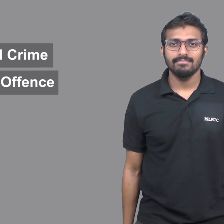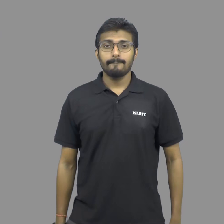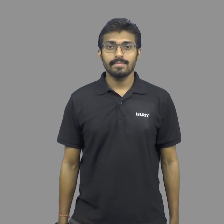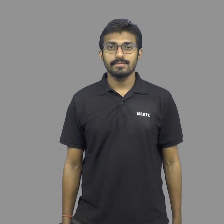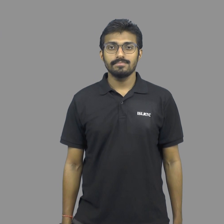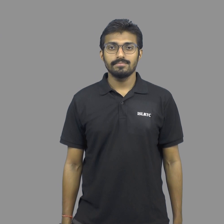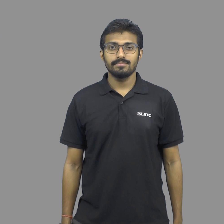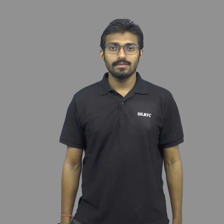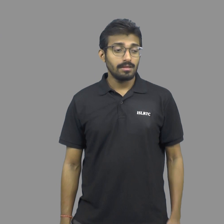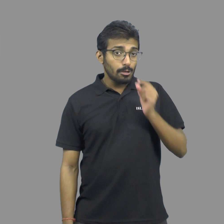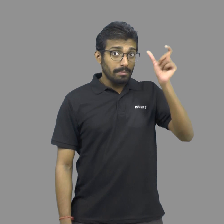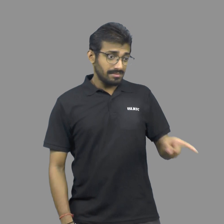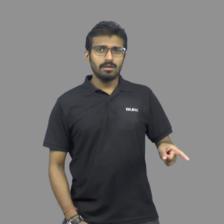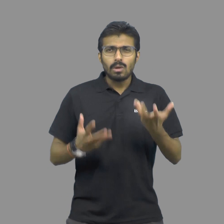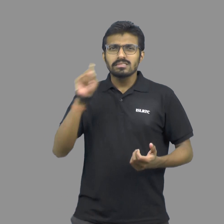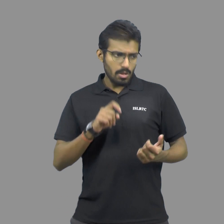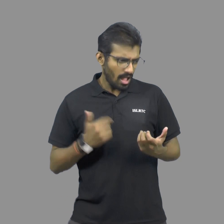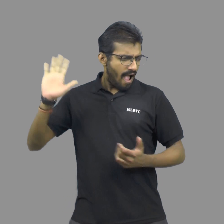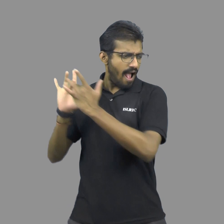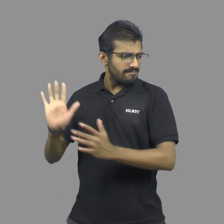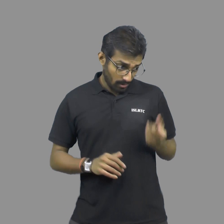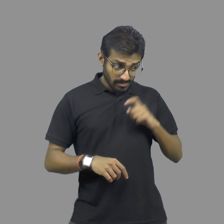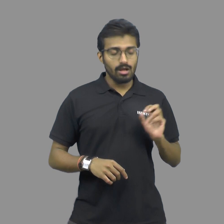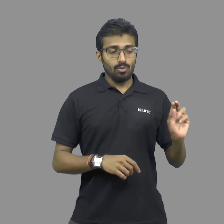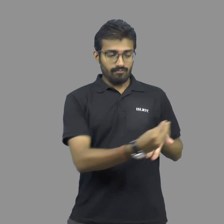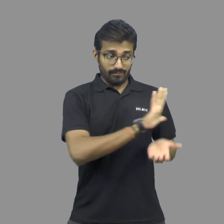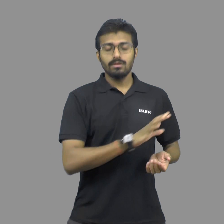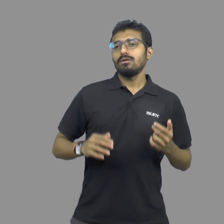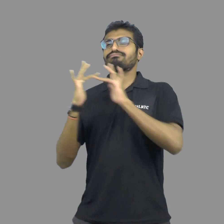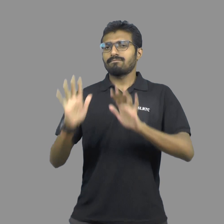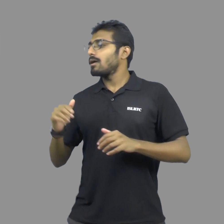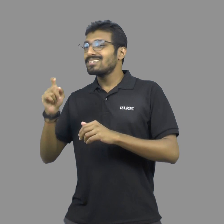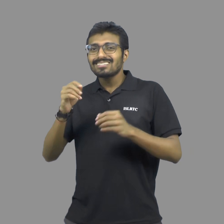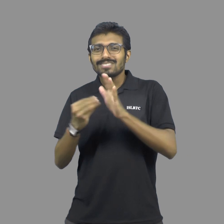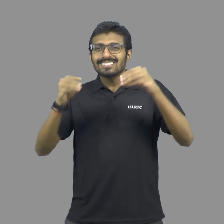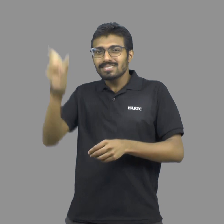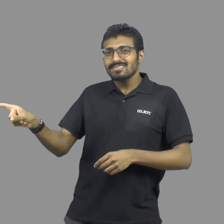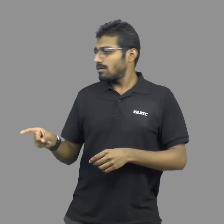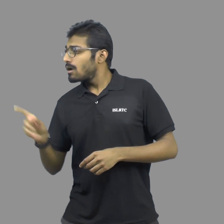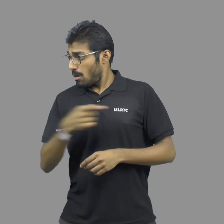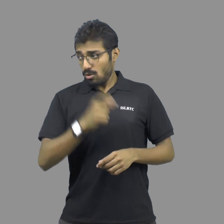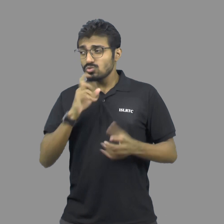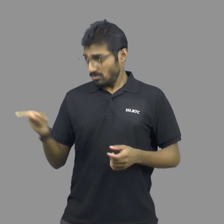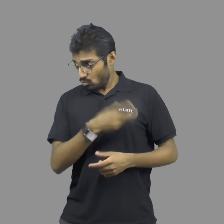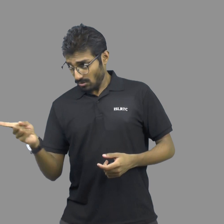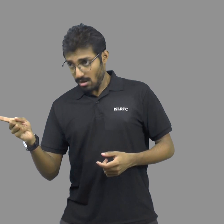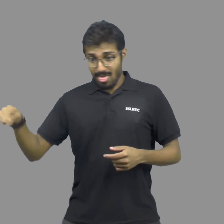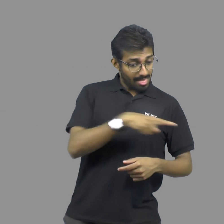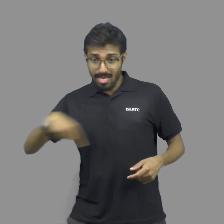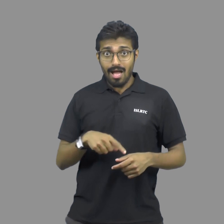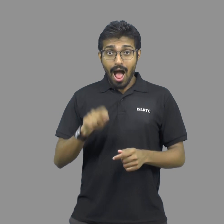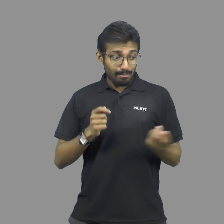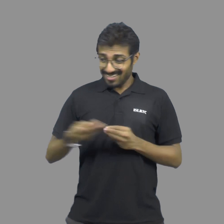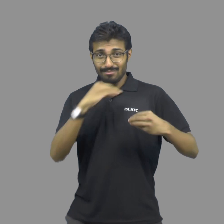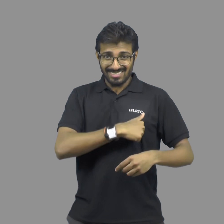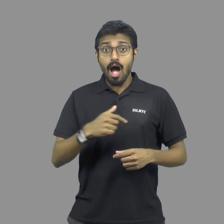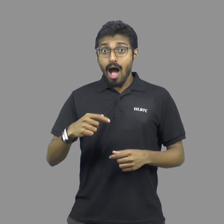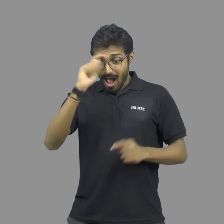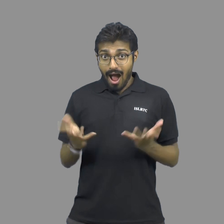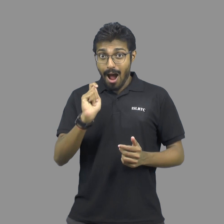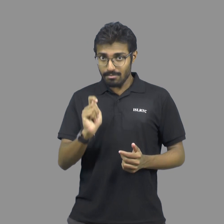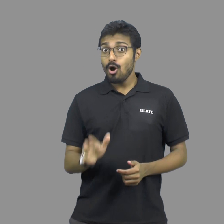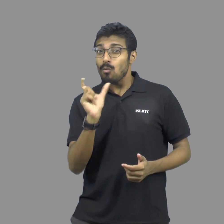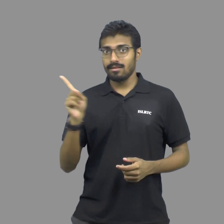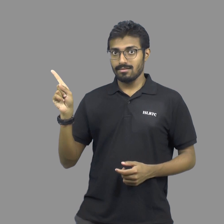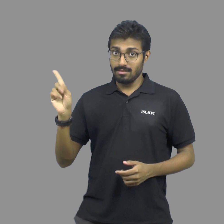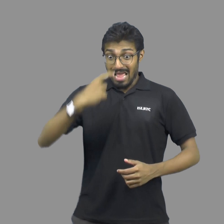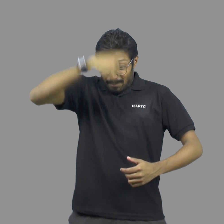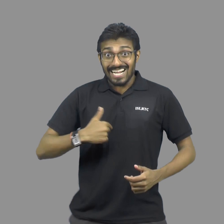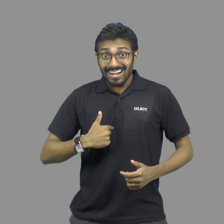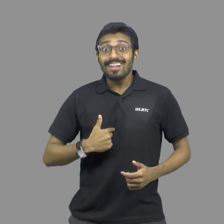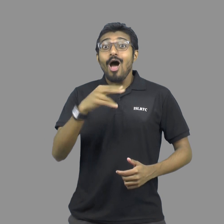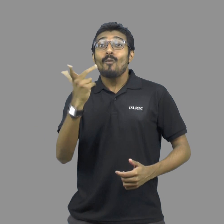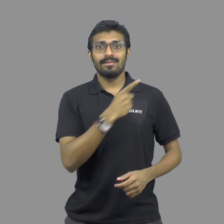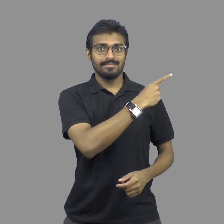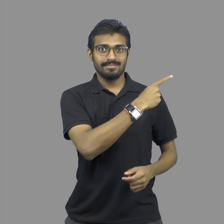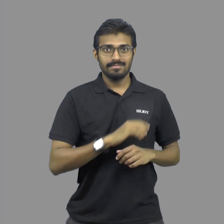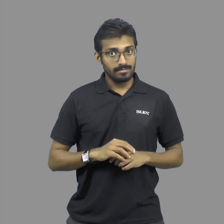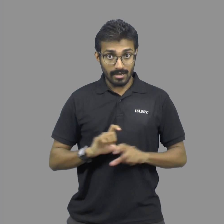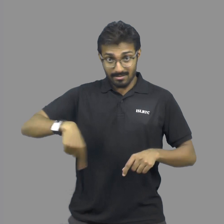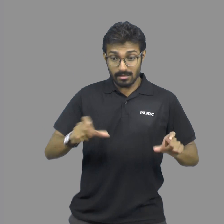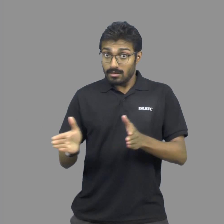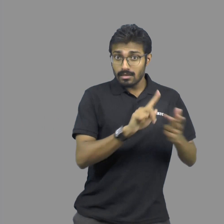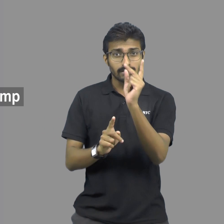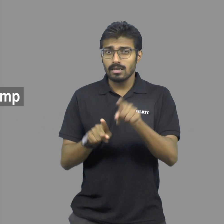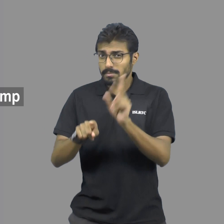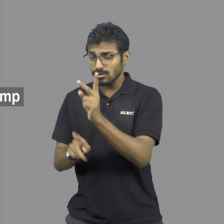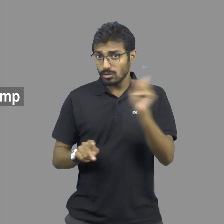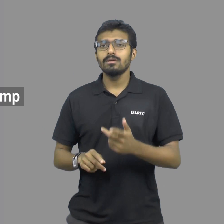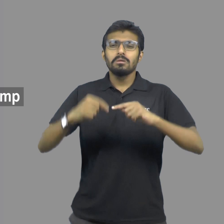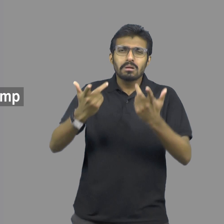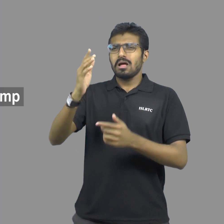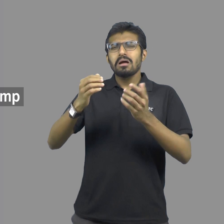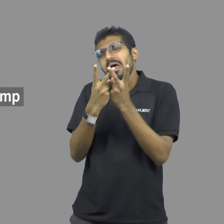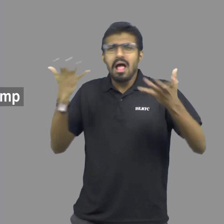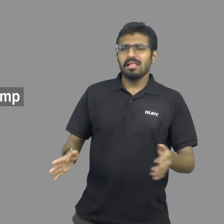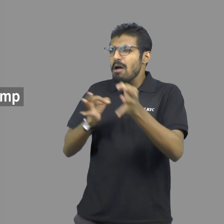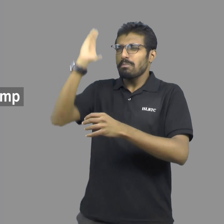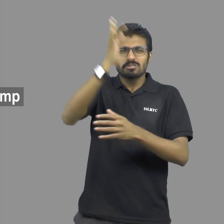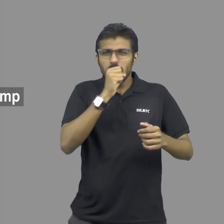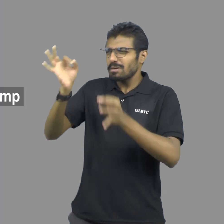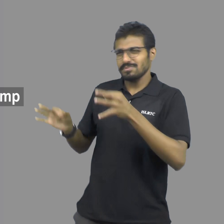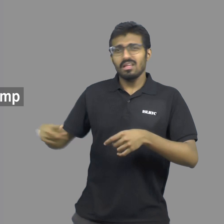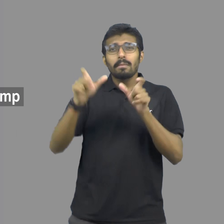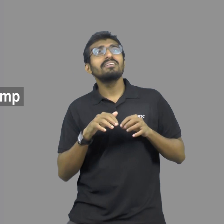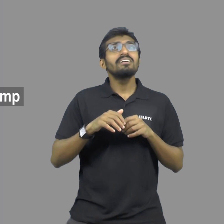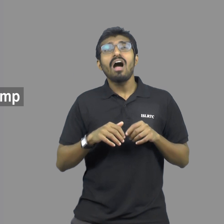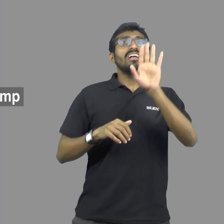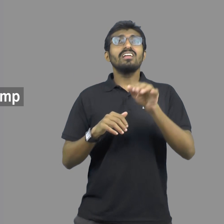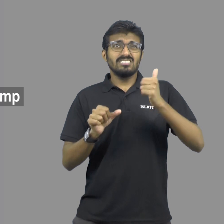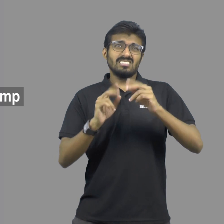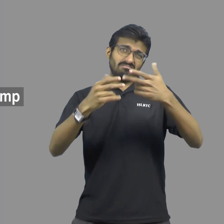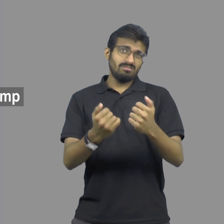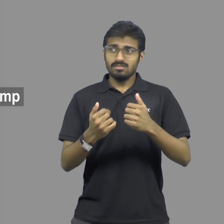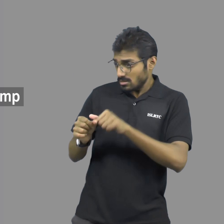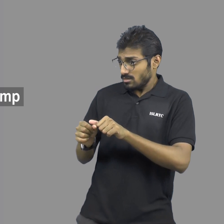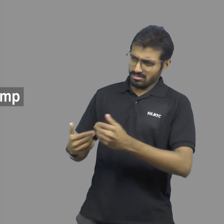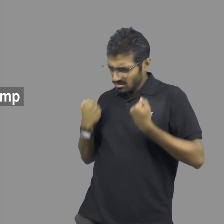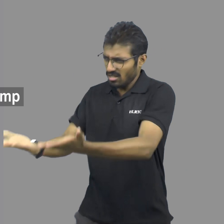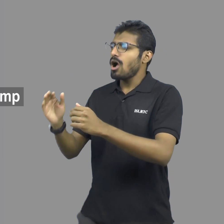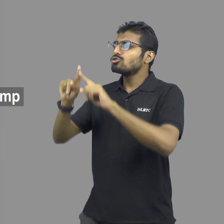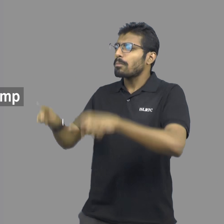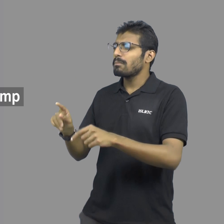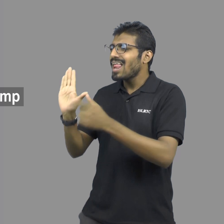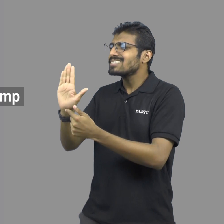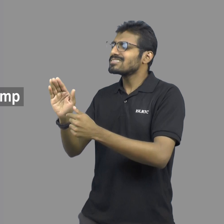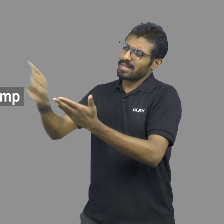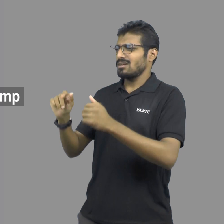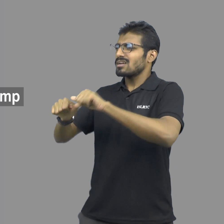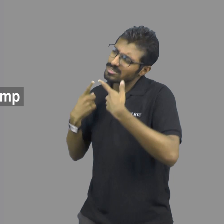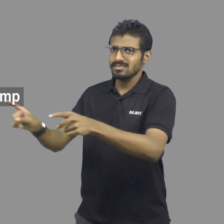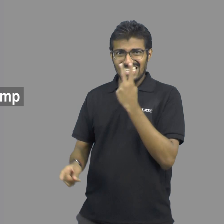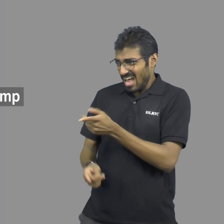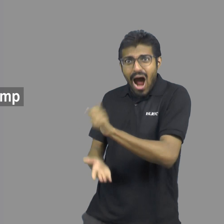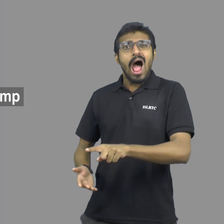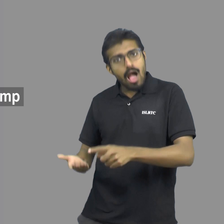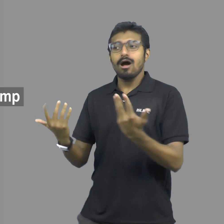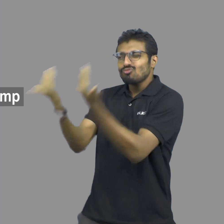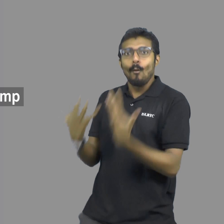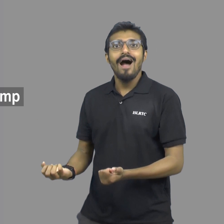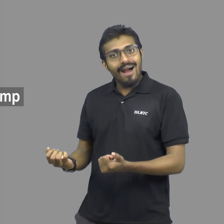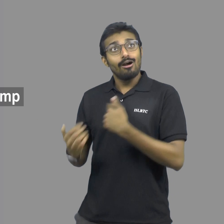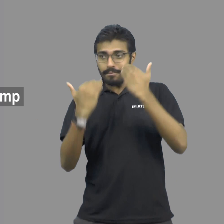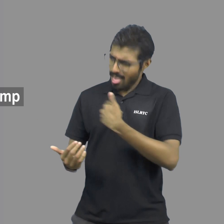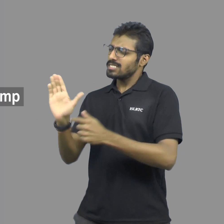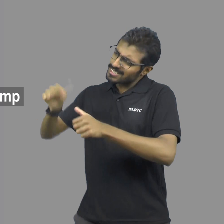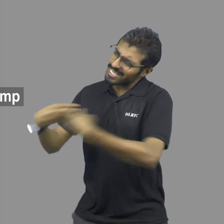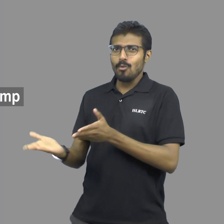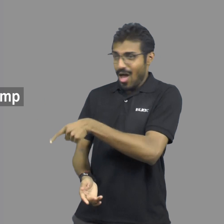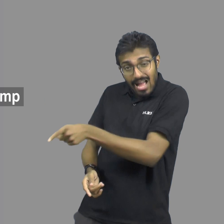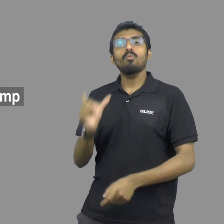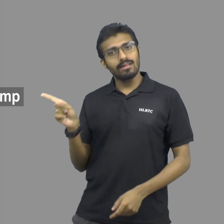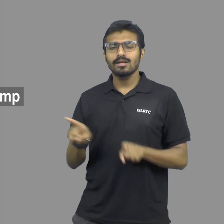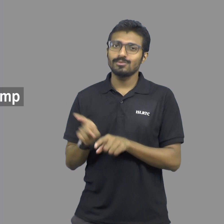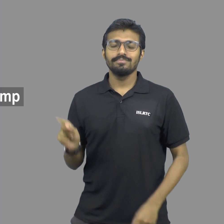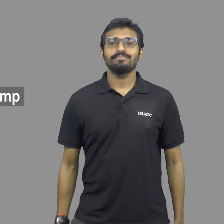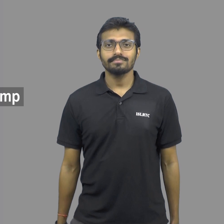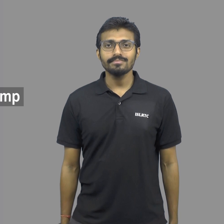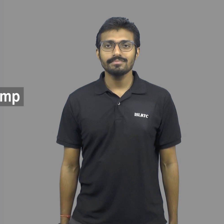Pander Panderer or Pimp